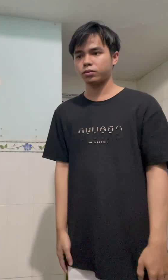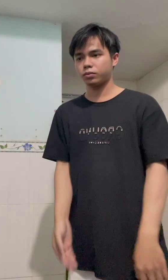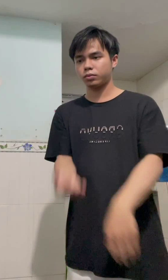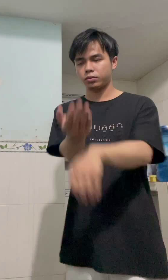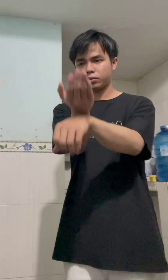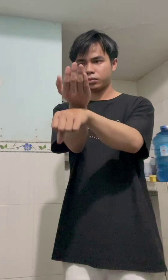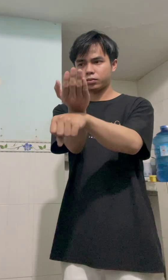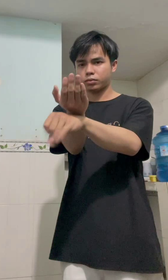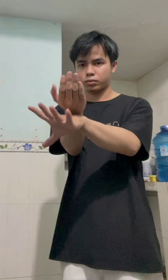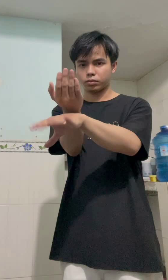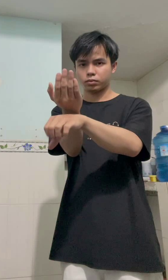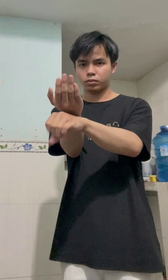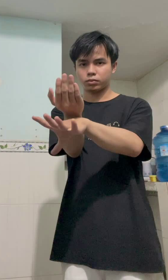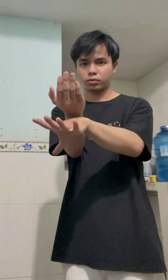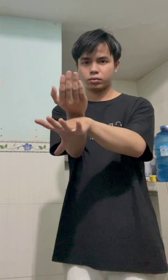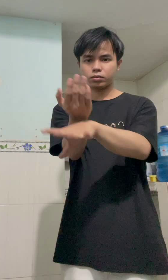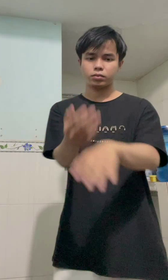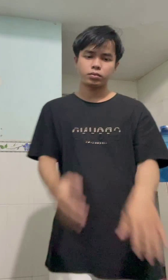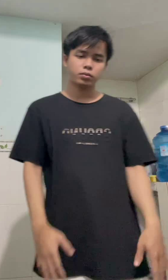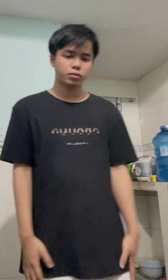ca phe